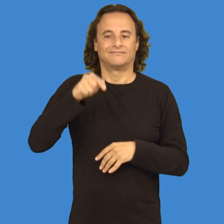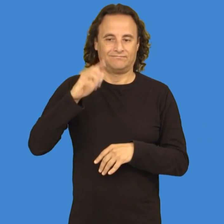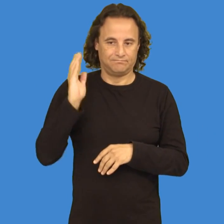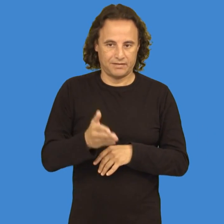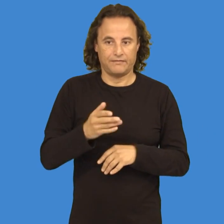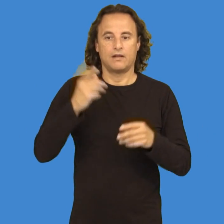afectar